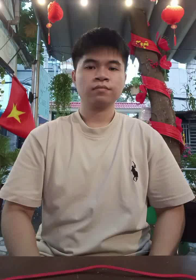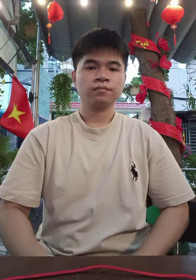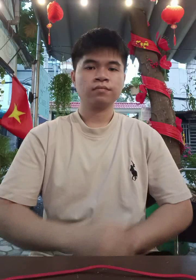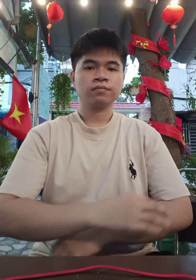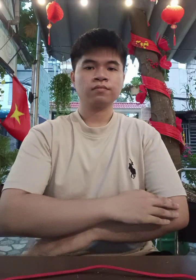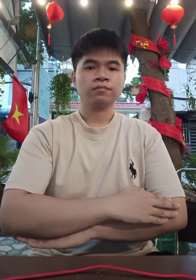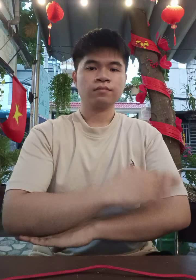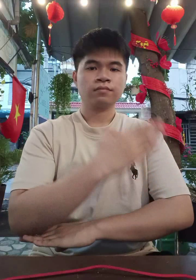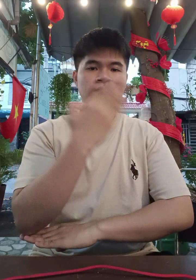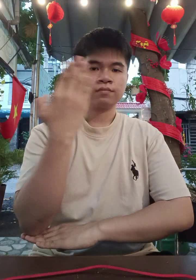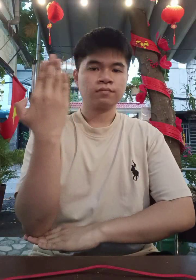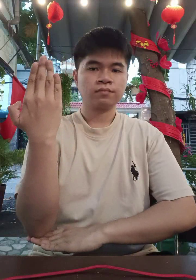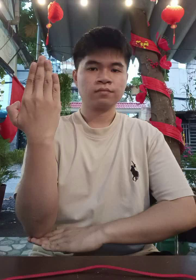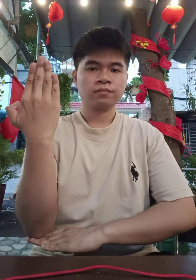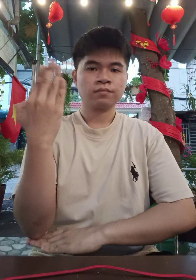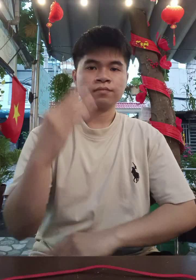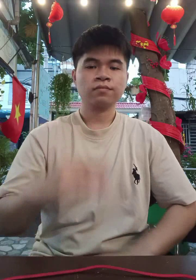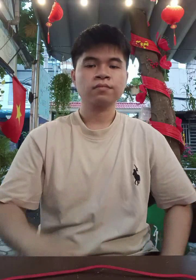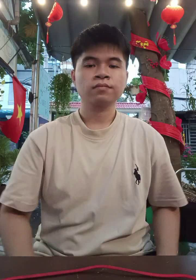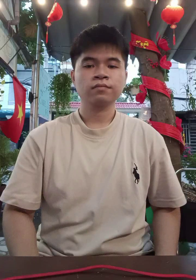buoi sang